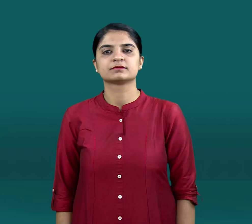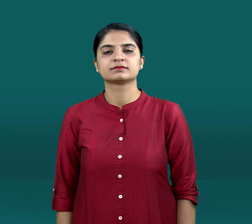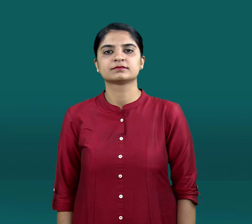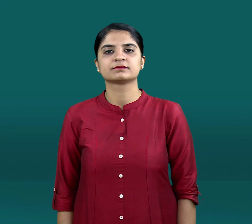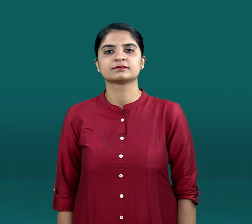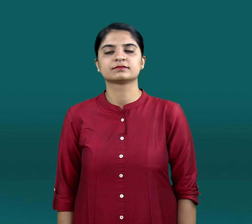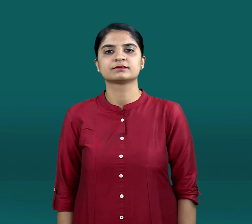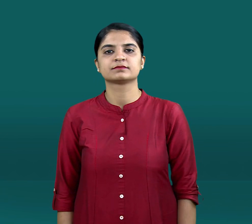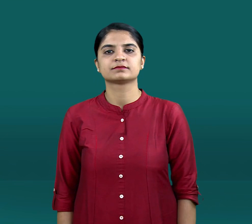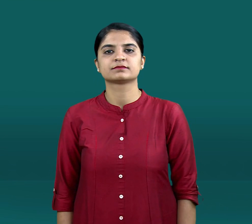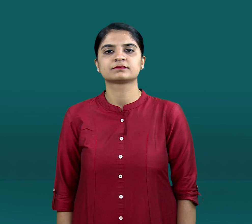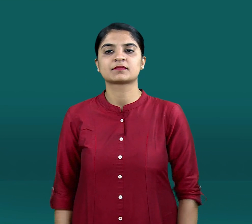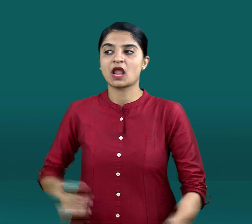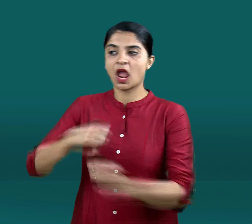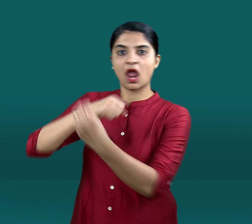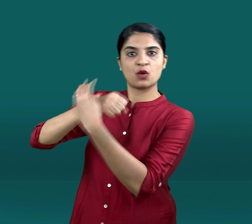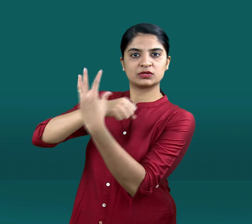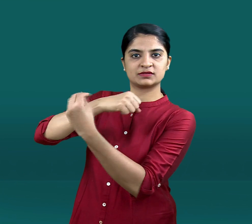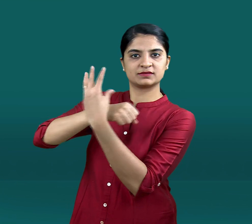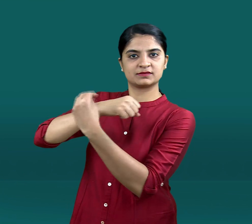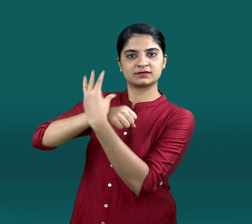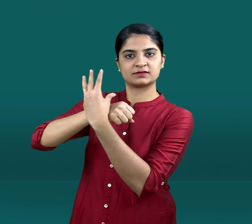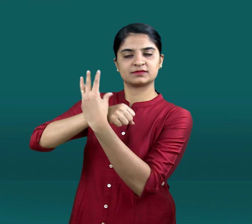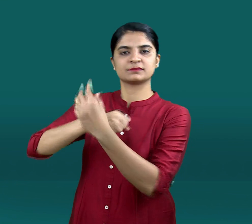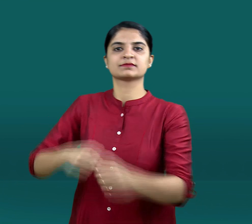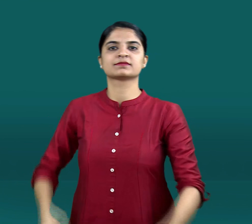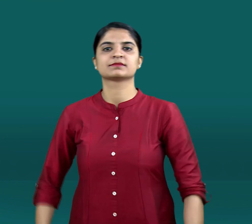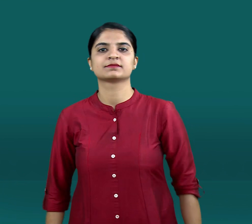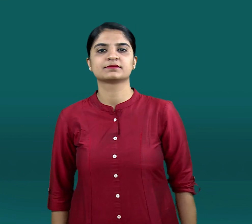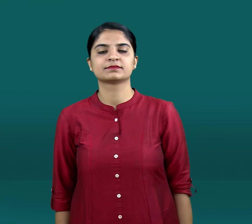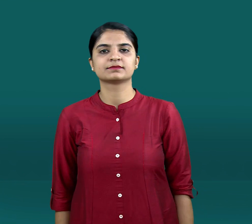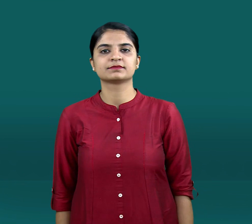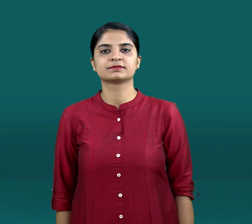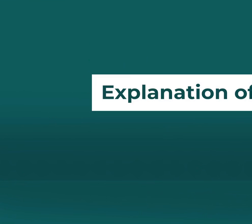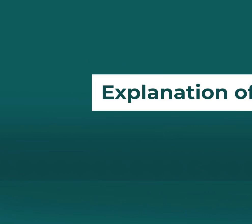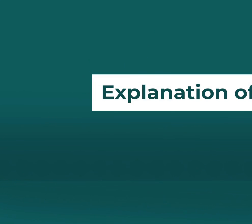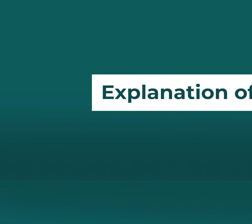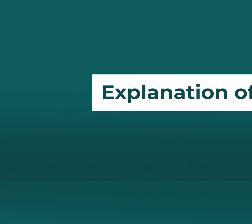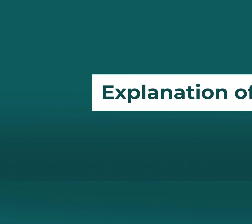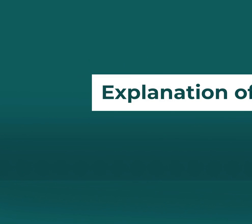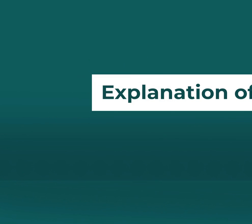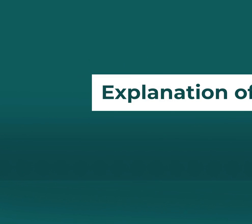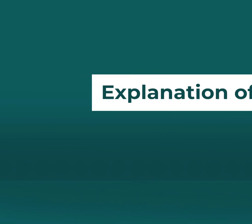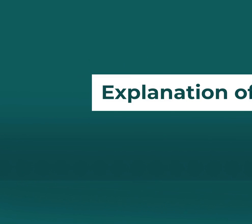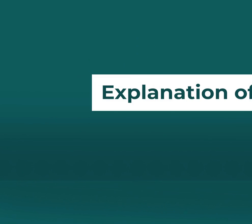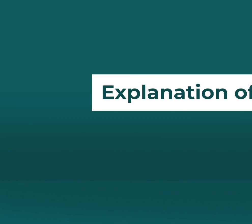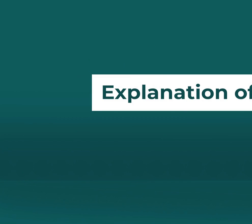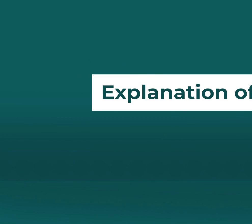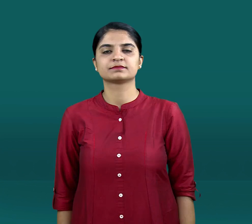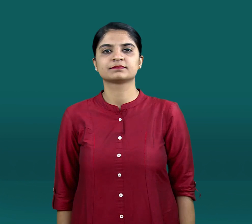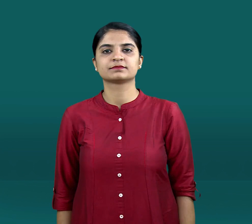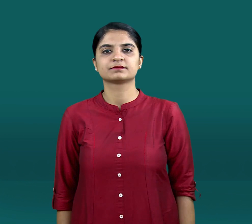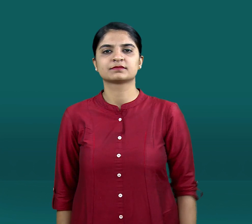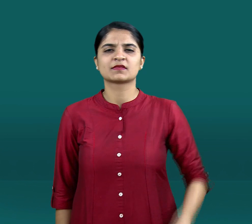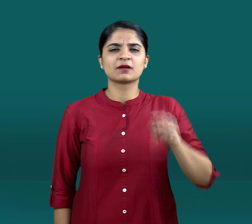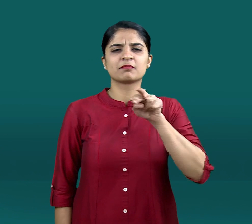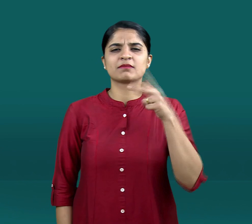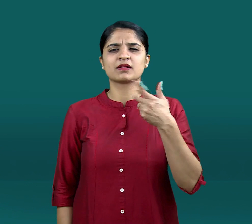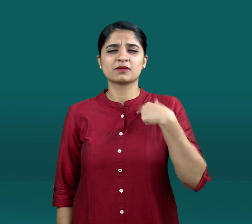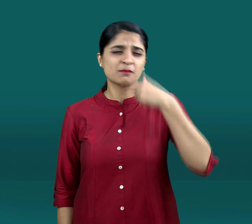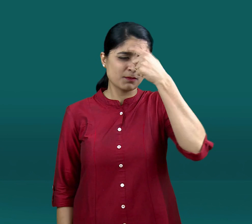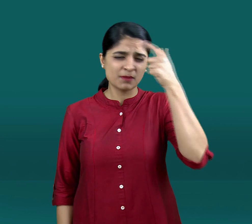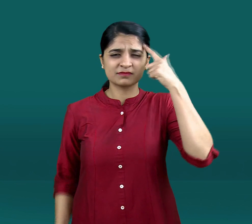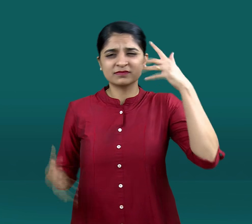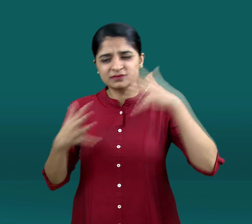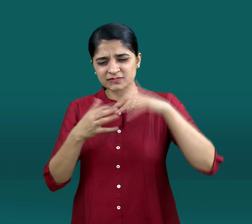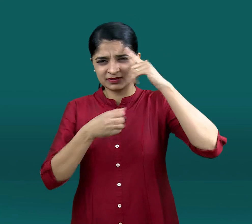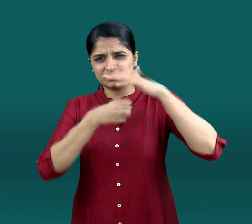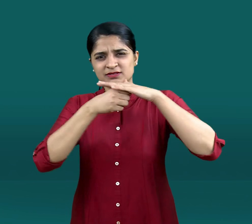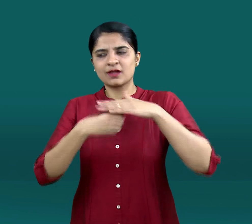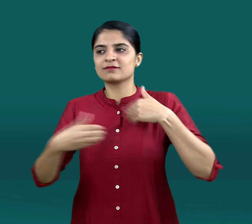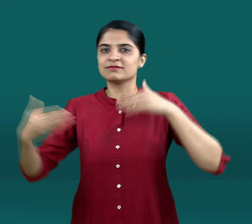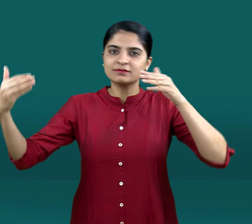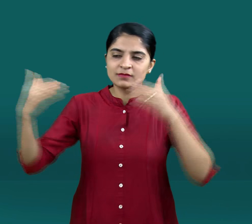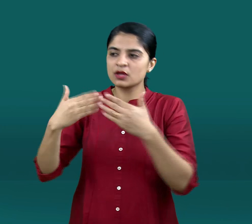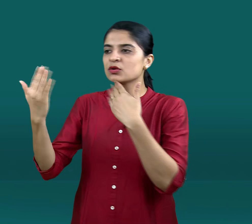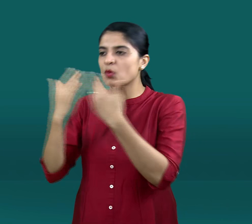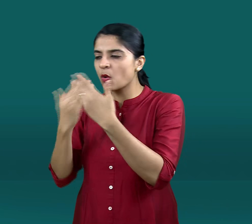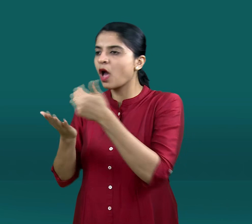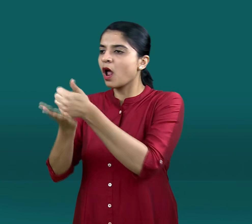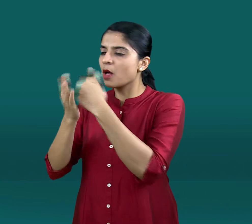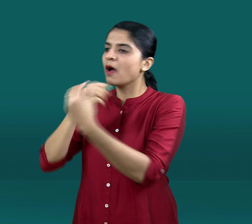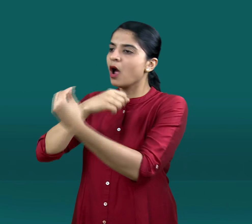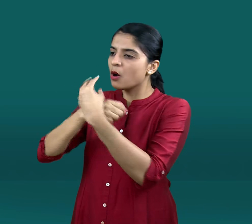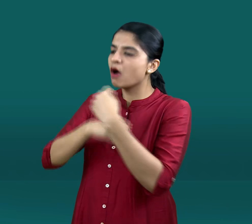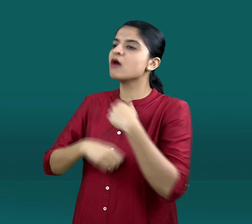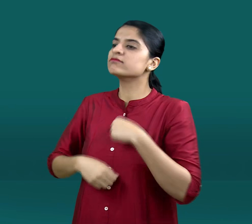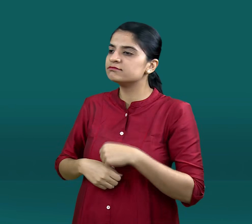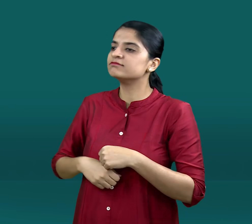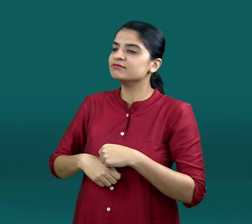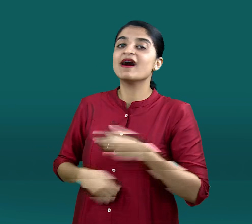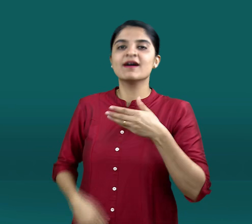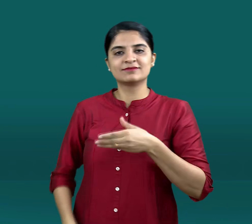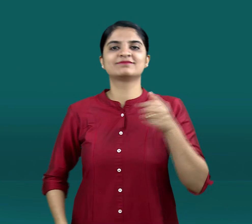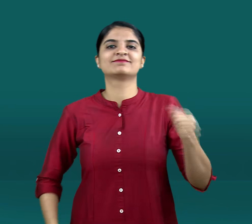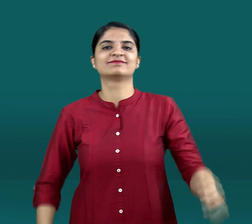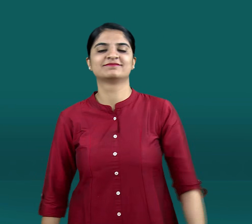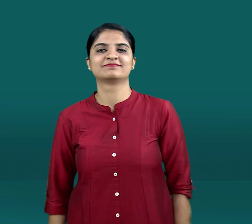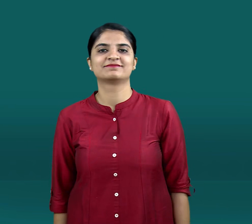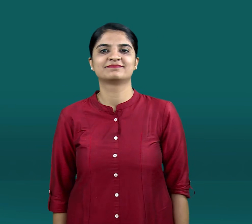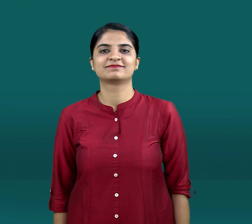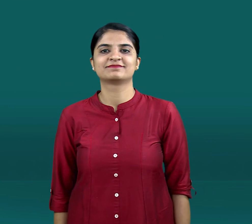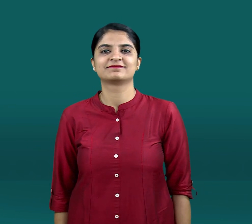Counselling